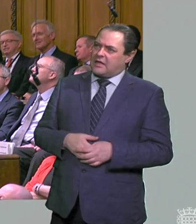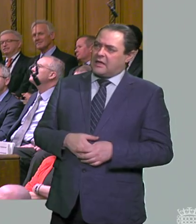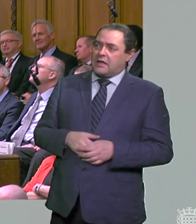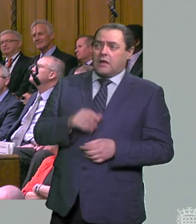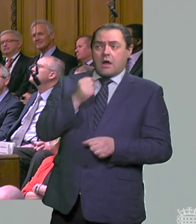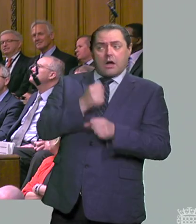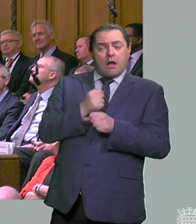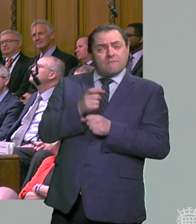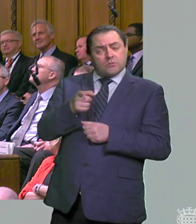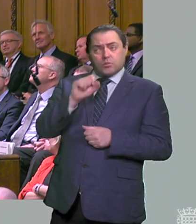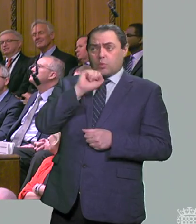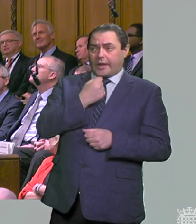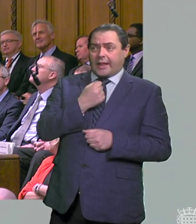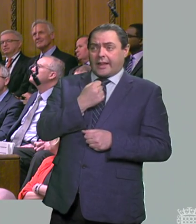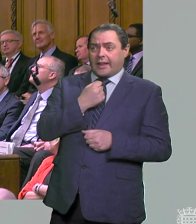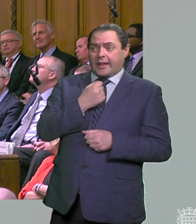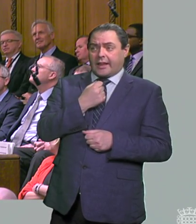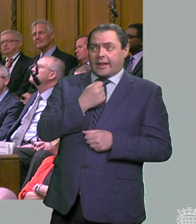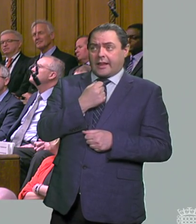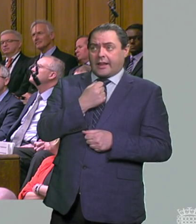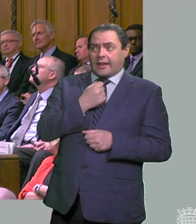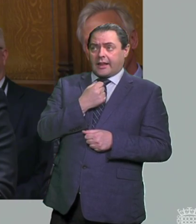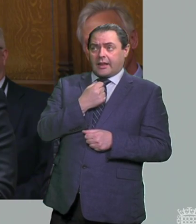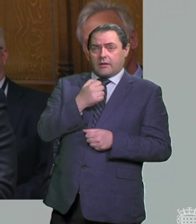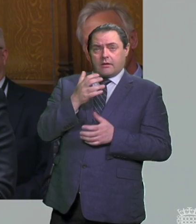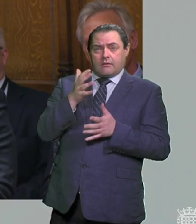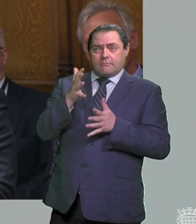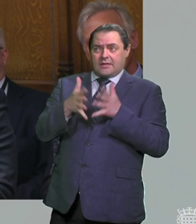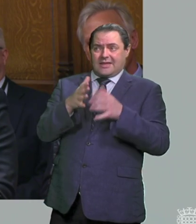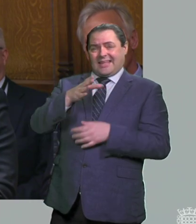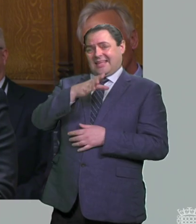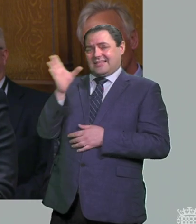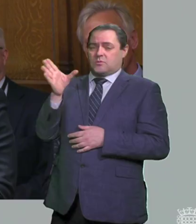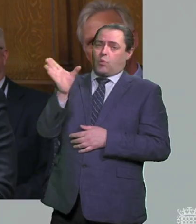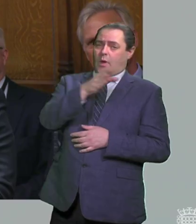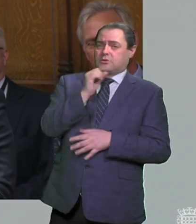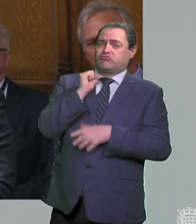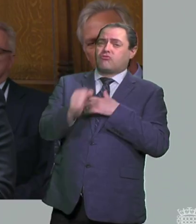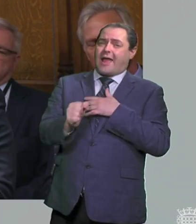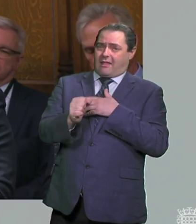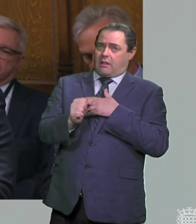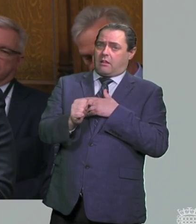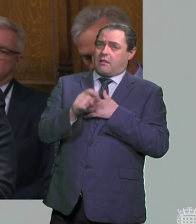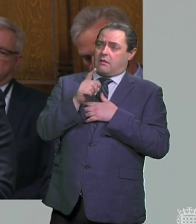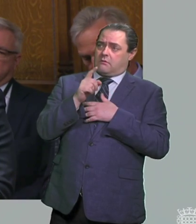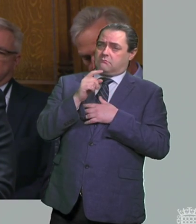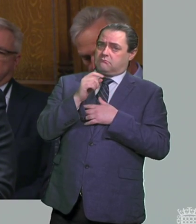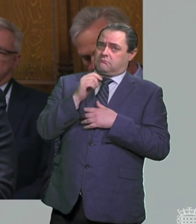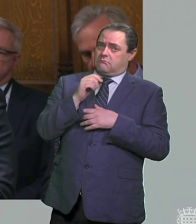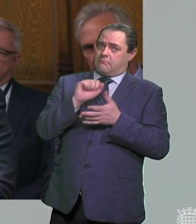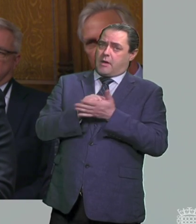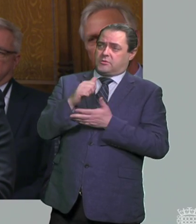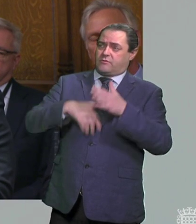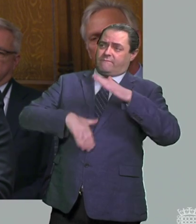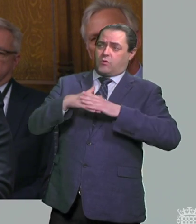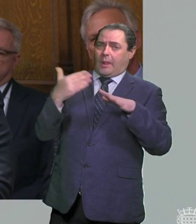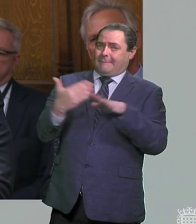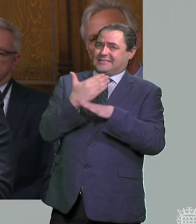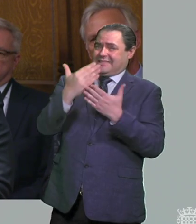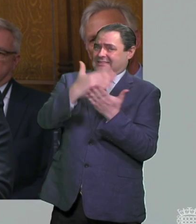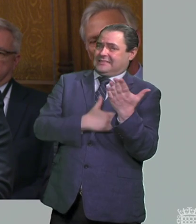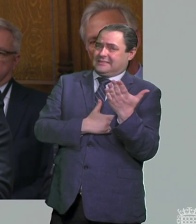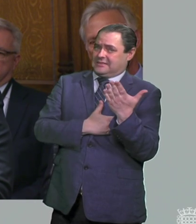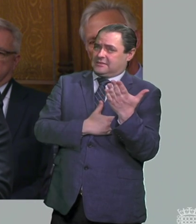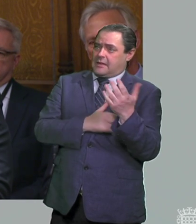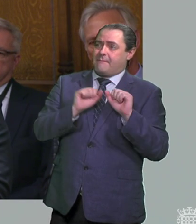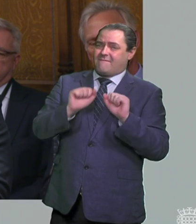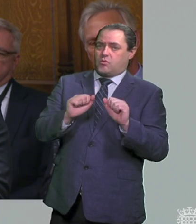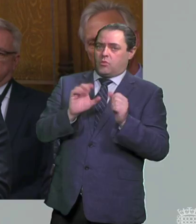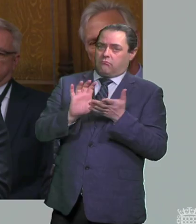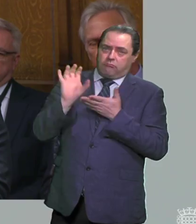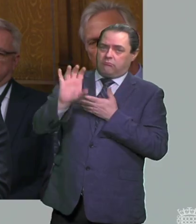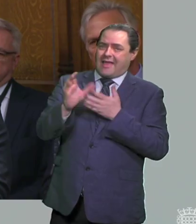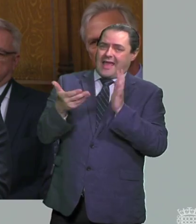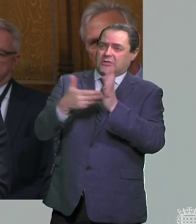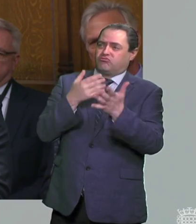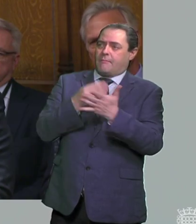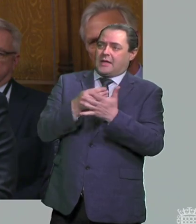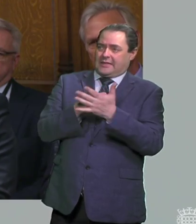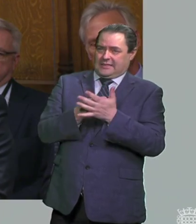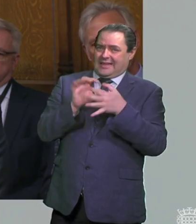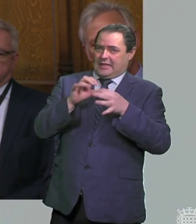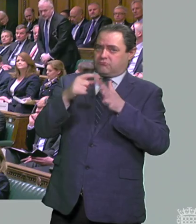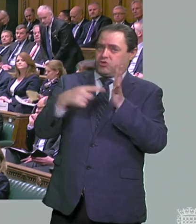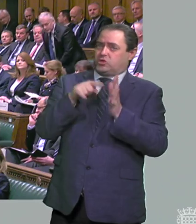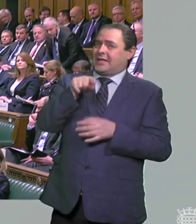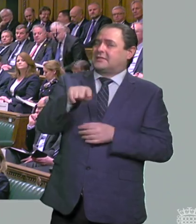Will the Government require that East West Rail publishes a full business case before the allocation of any more taxpayers’ money to the project?